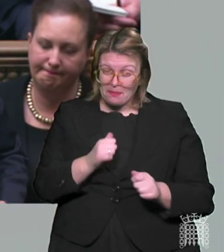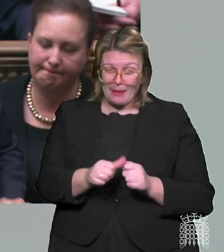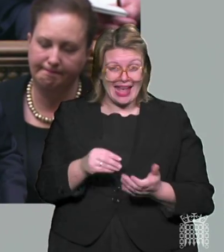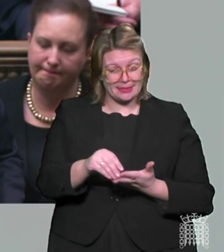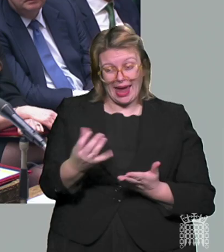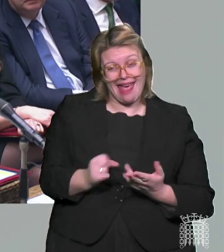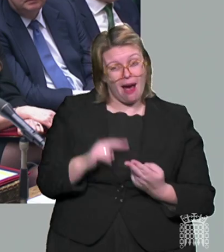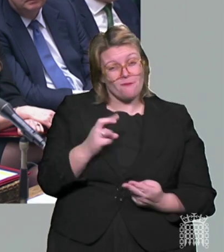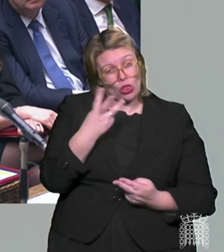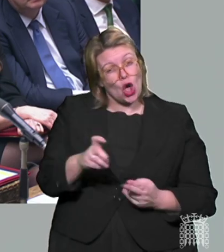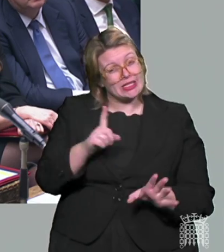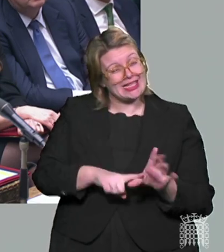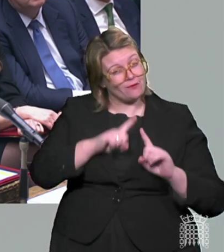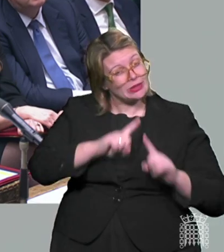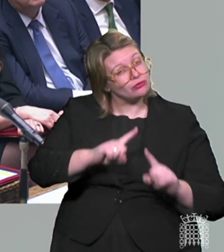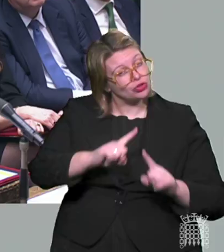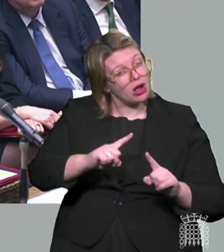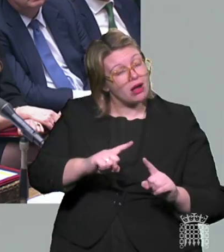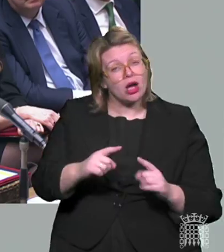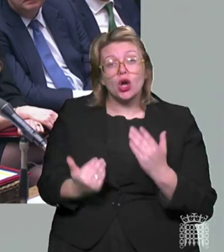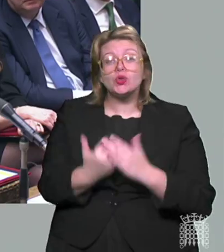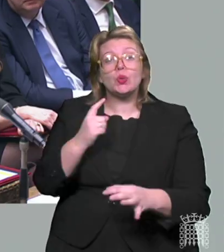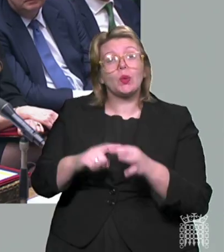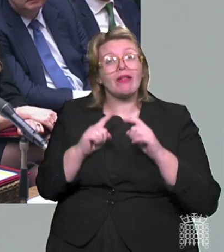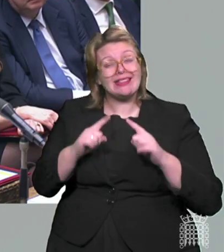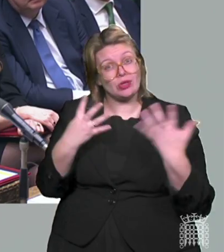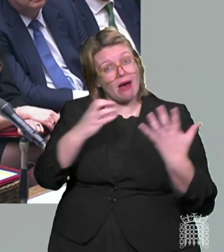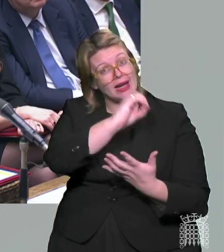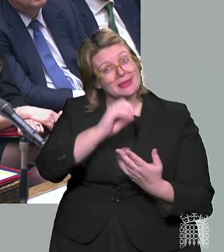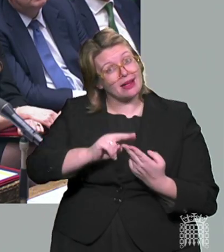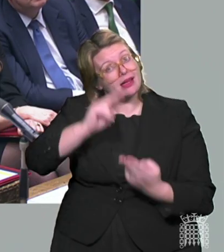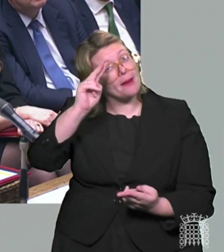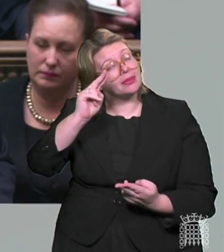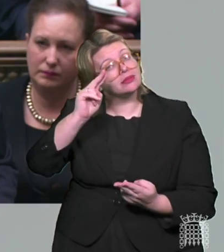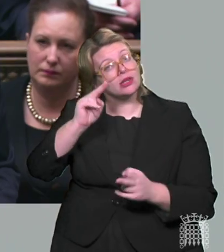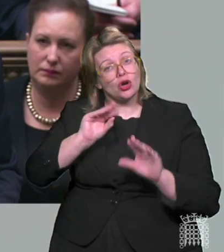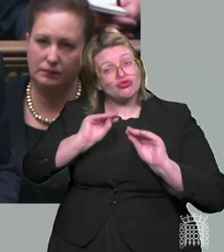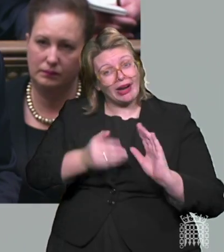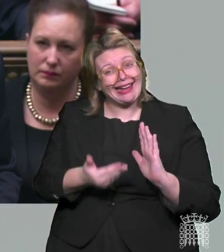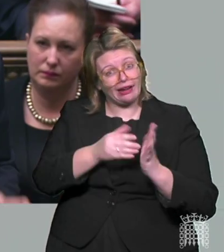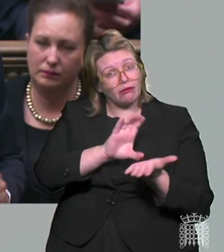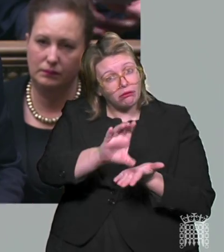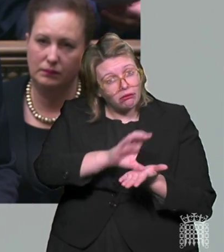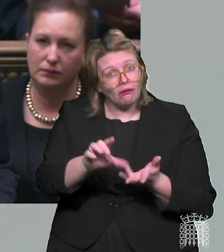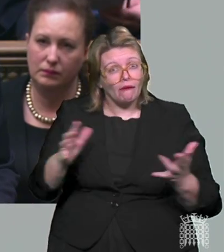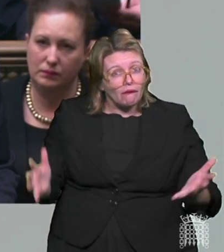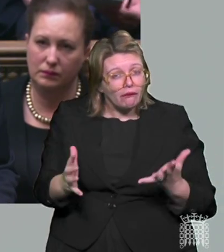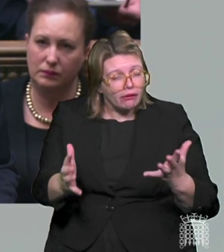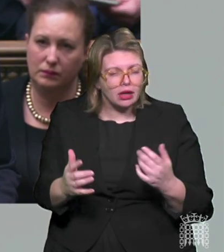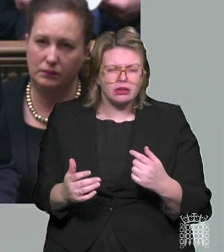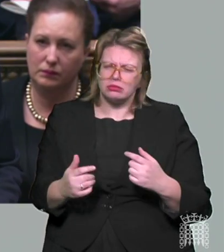That includes a 9% pay rise for newly qualified teachers and record investment in their training and development.